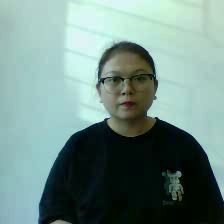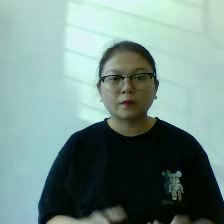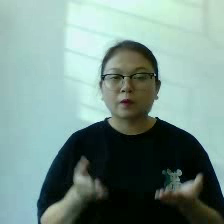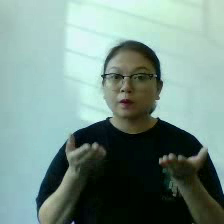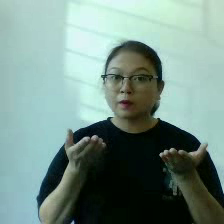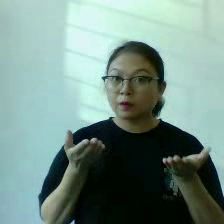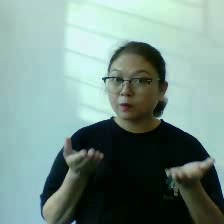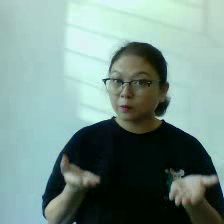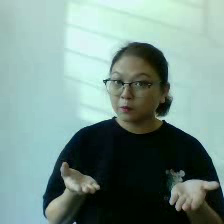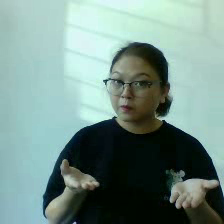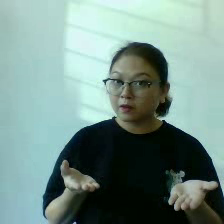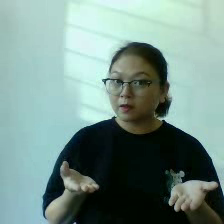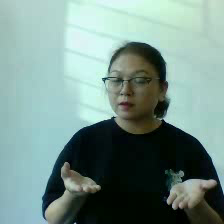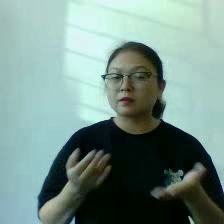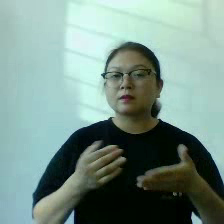Hôm nay